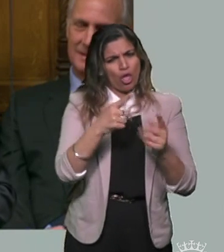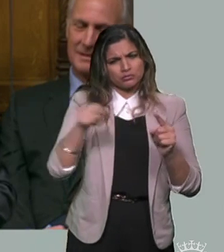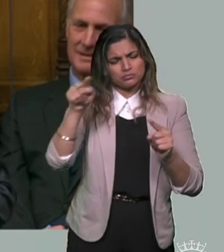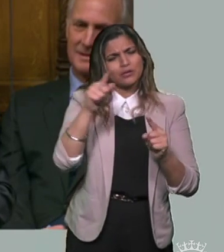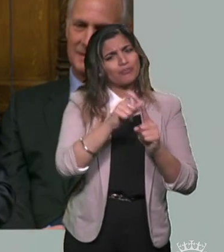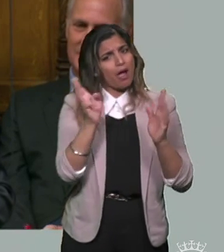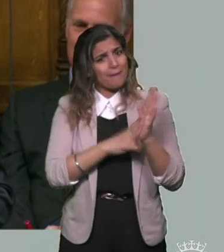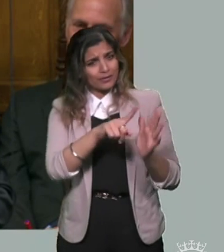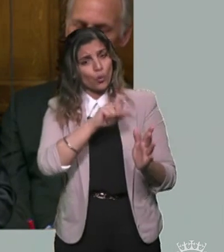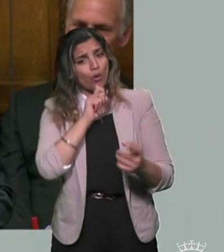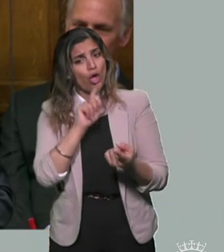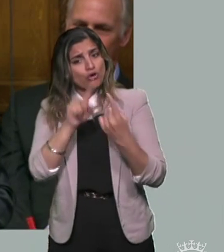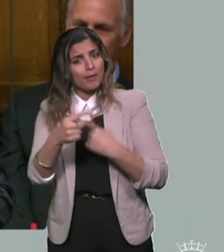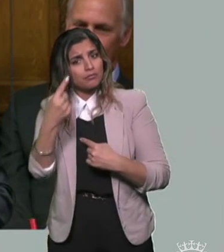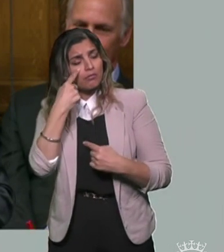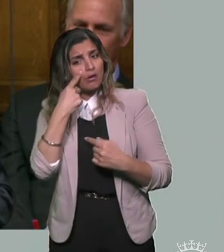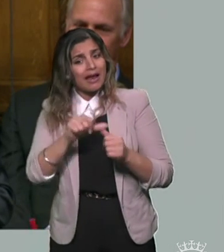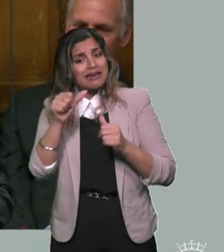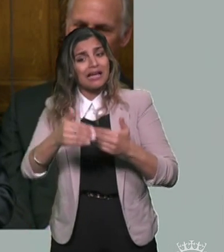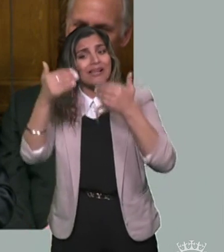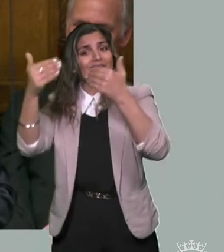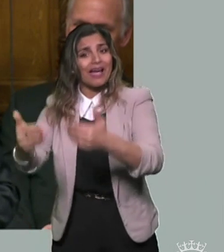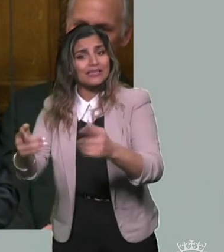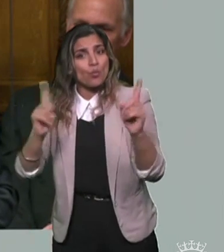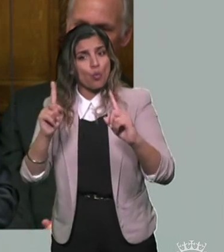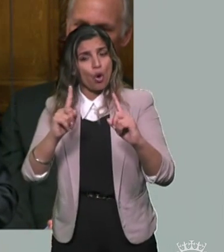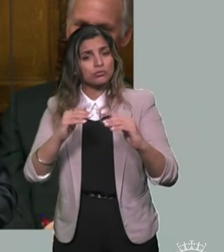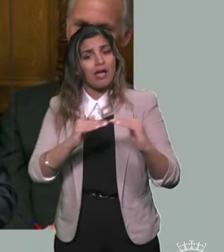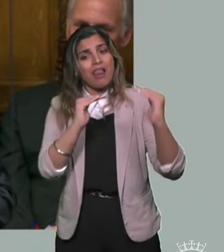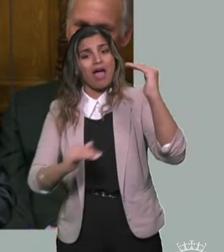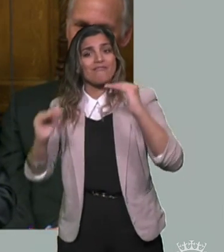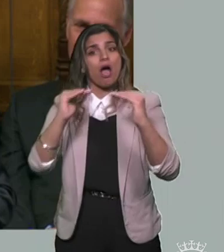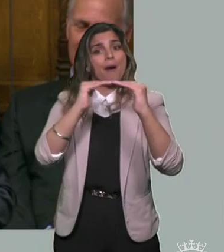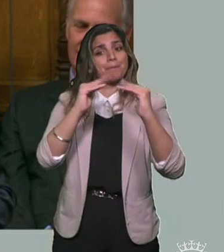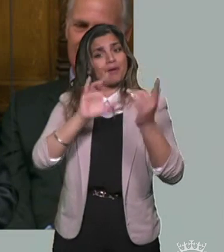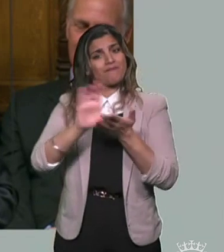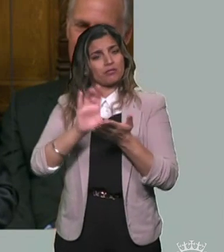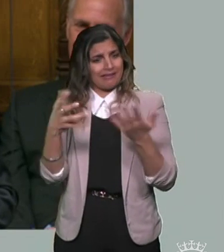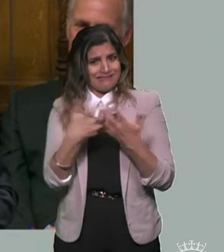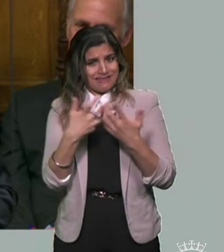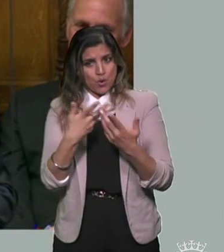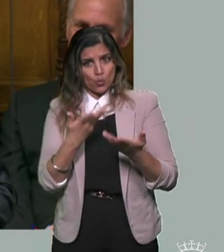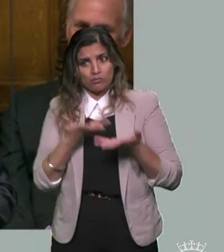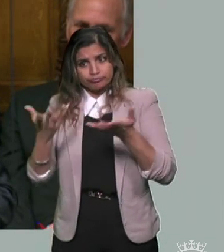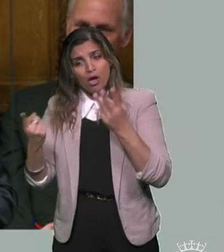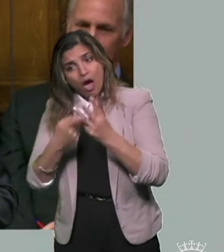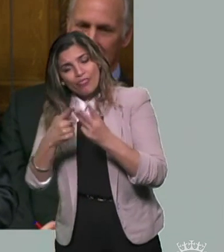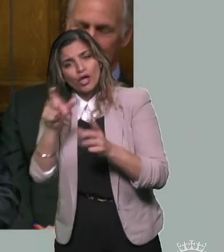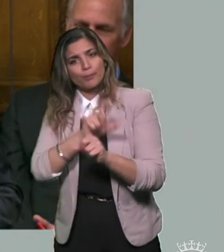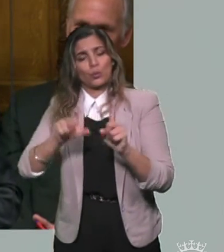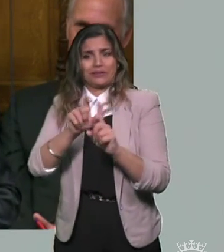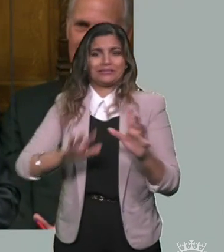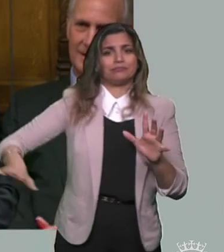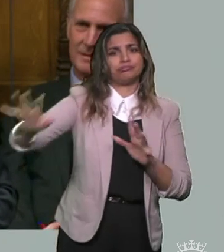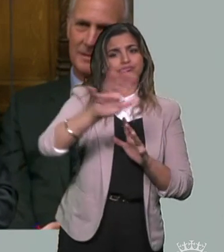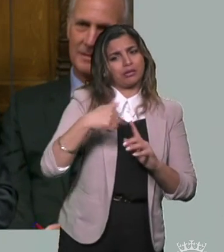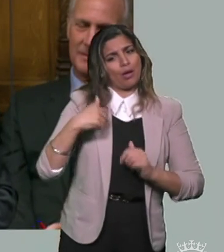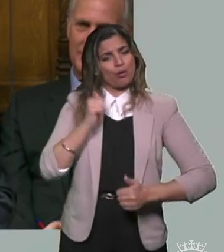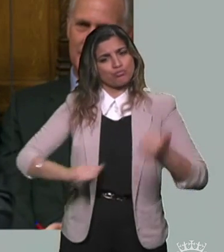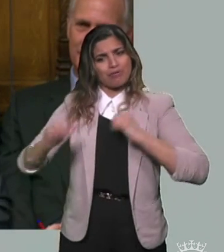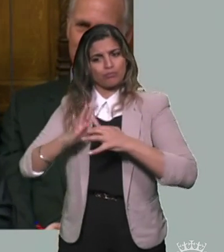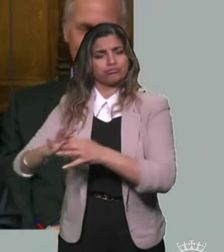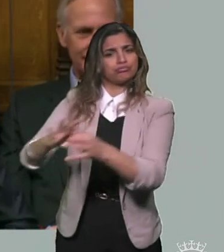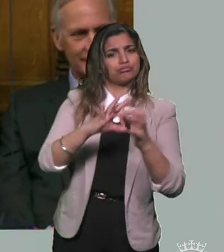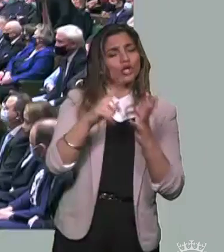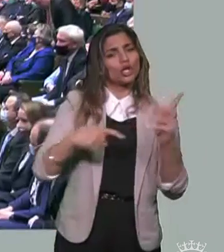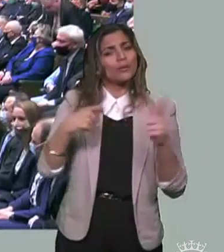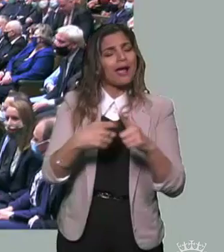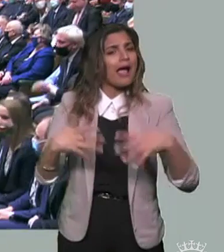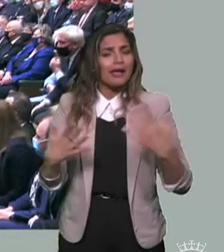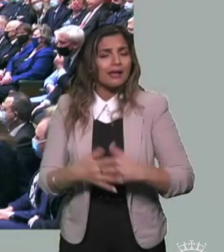Will the Prime Minister comment on how the next phase of the levelling-up fund will bring hope and prosperity to other communities right across our proud Union of the United Kingdom?